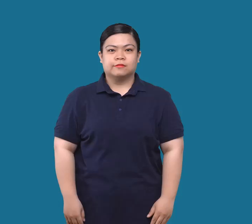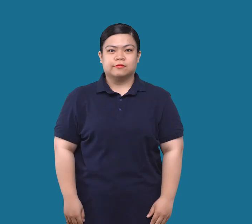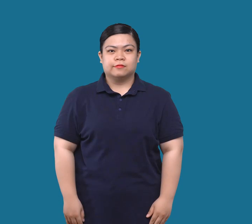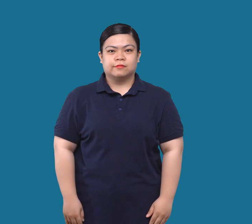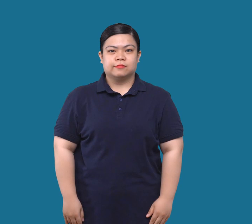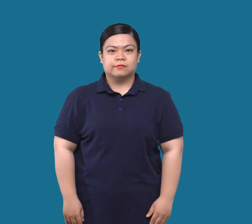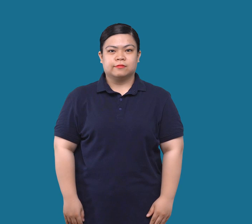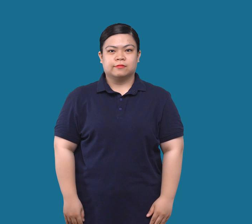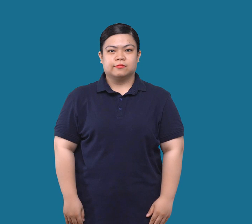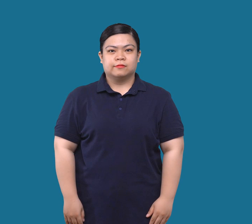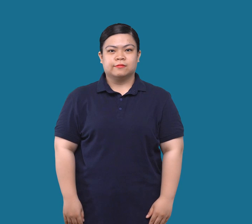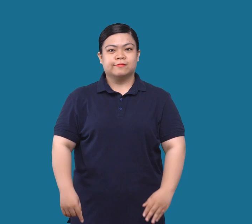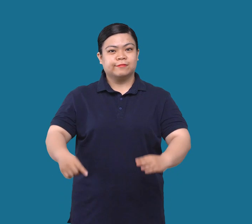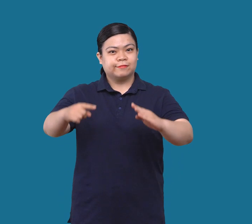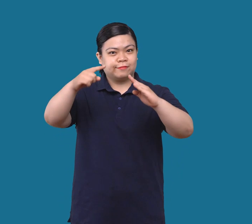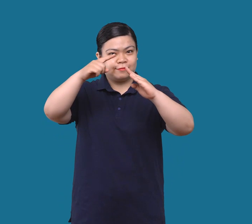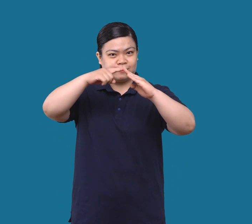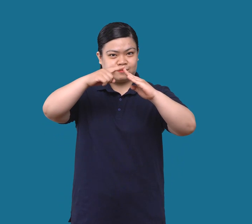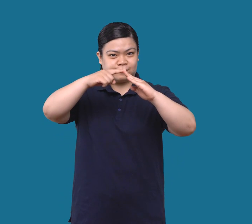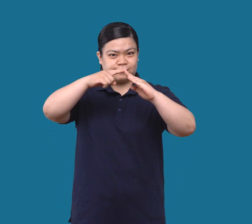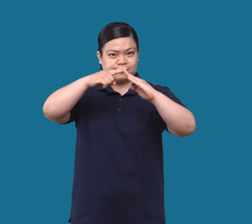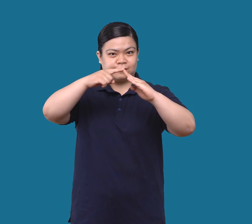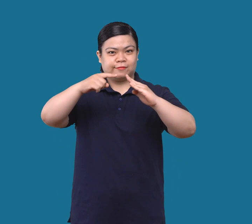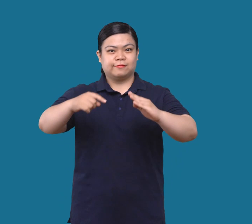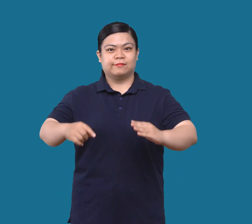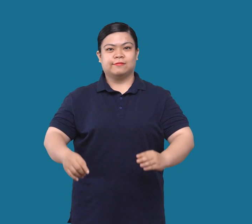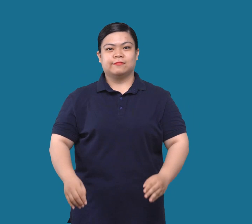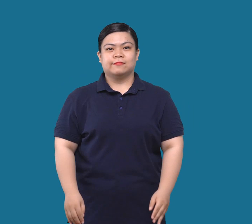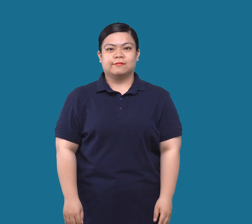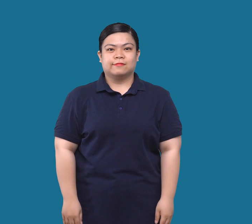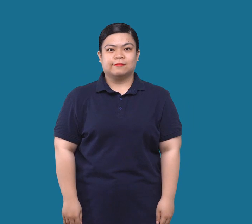nóc nhà